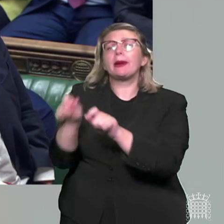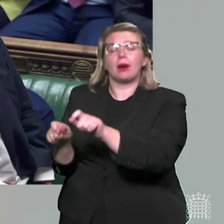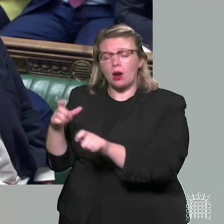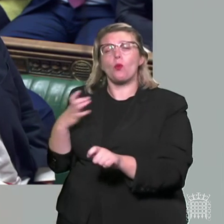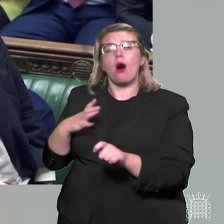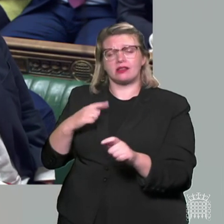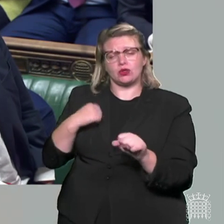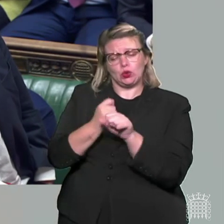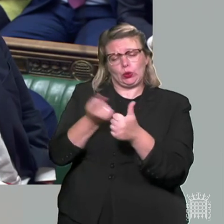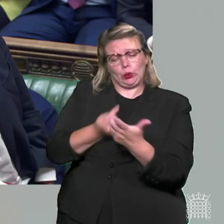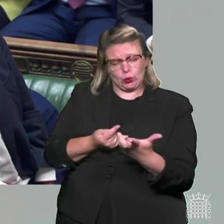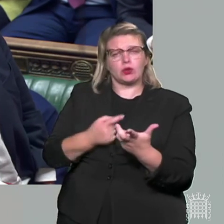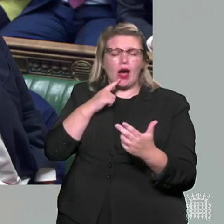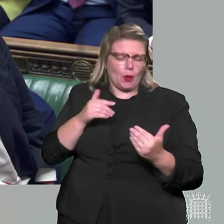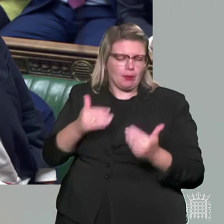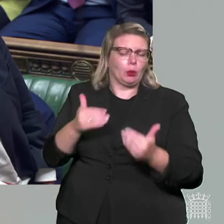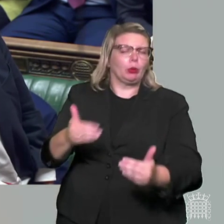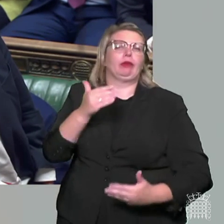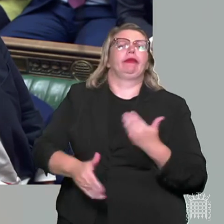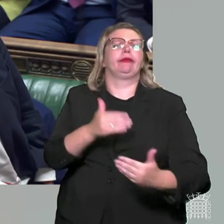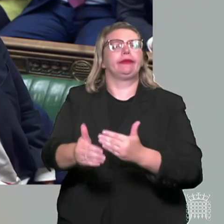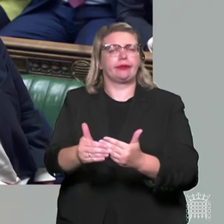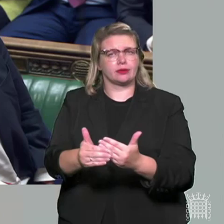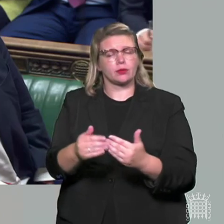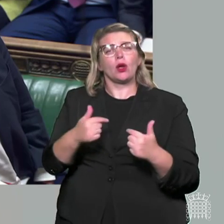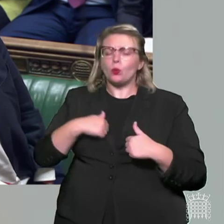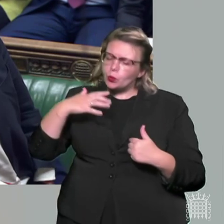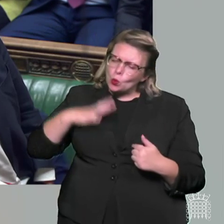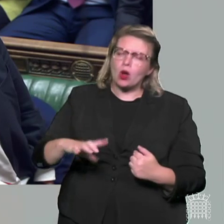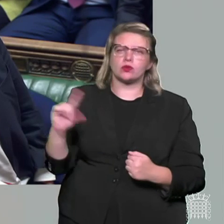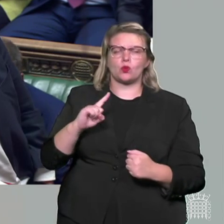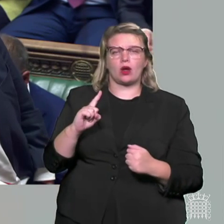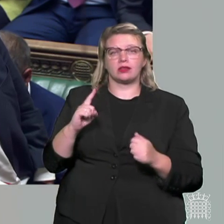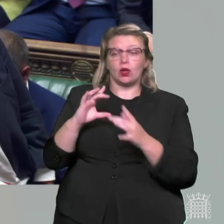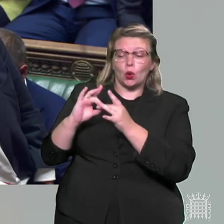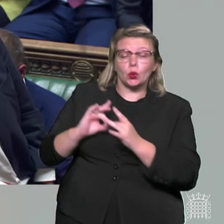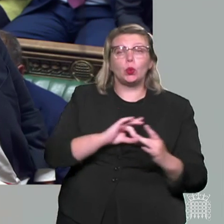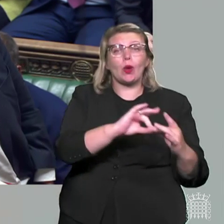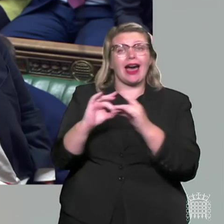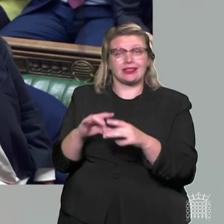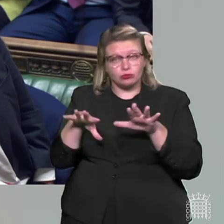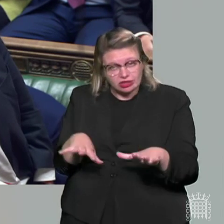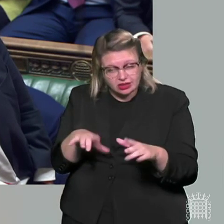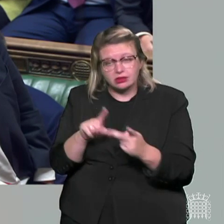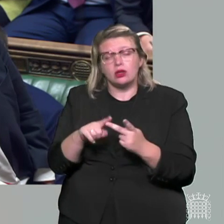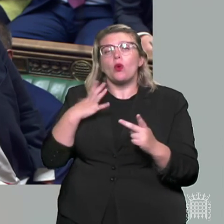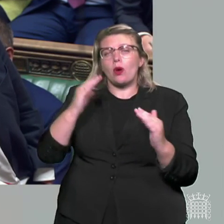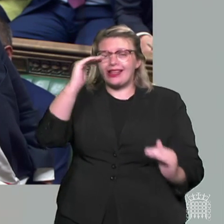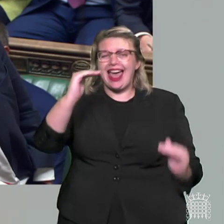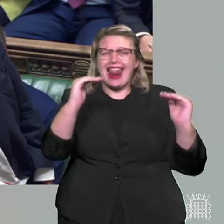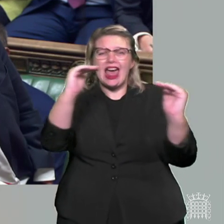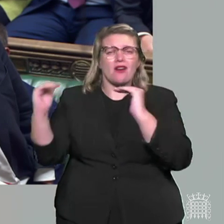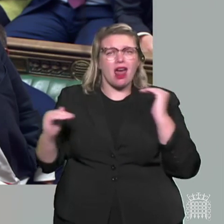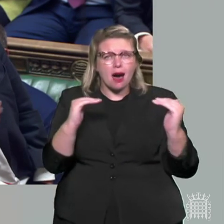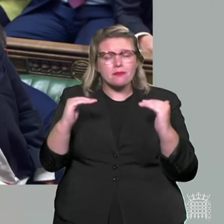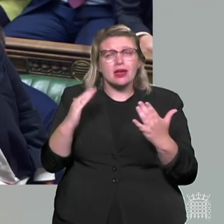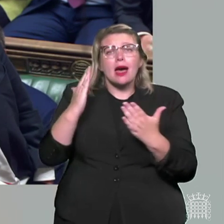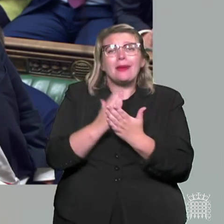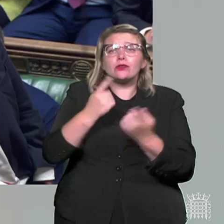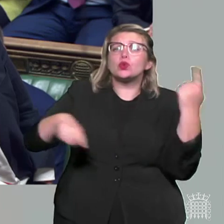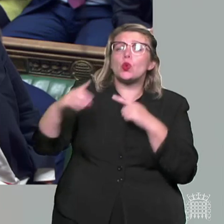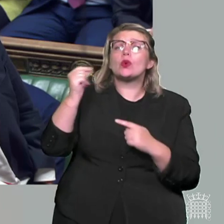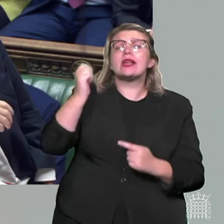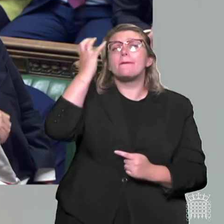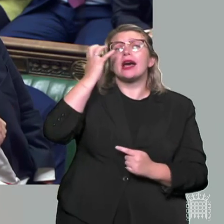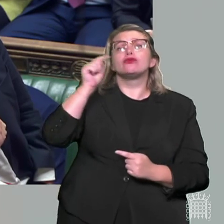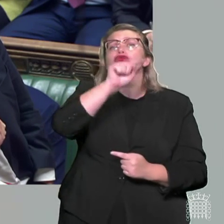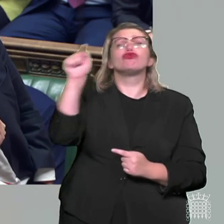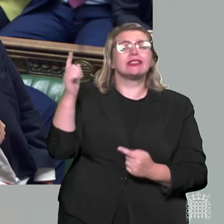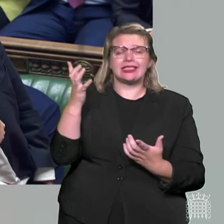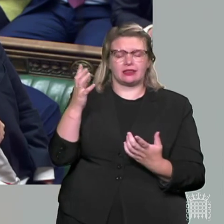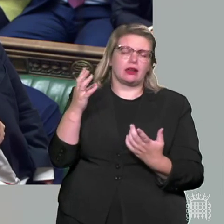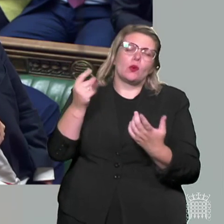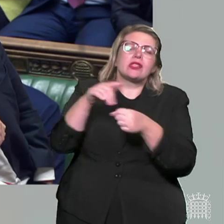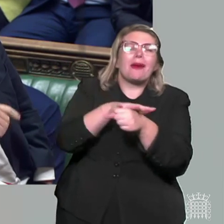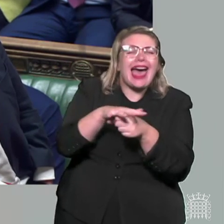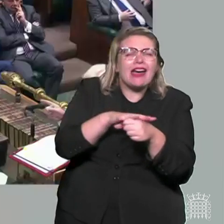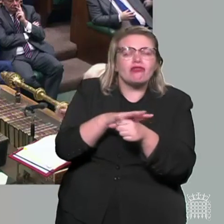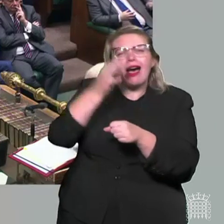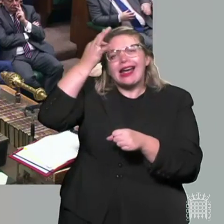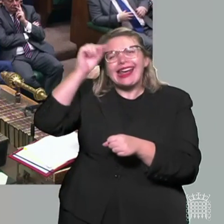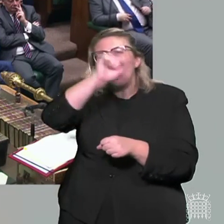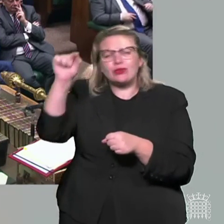the Conservative party, and that is the agenda of uniting and levelling up, and making sure that we invest in places that for decades were betrayed by Labour and left behind.